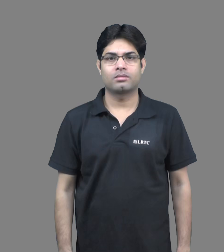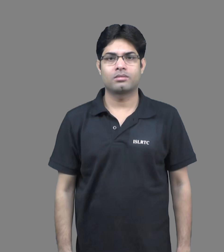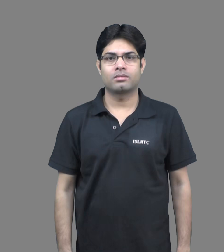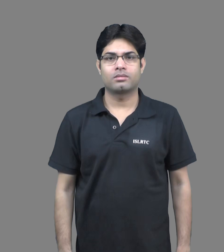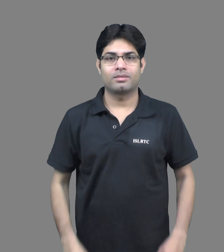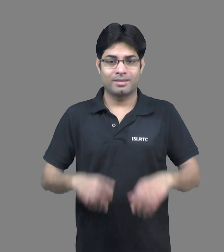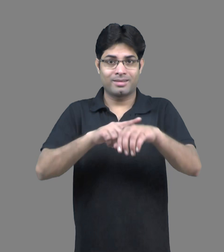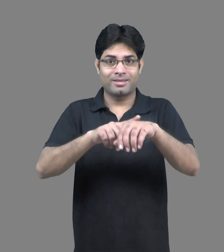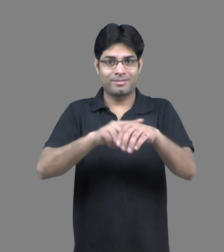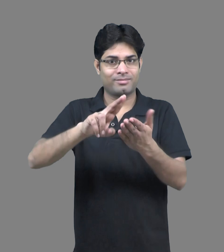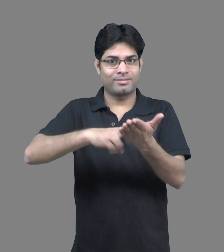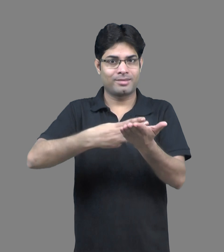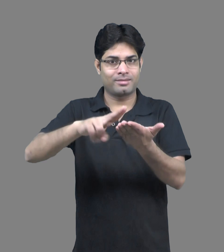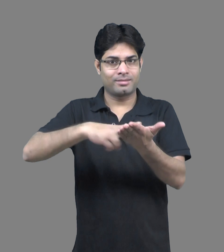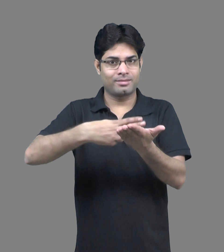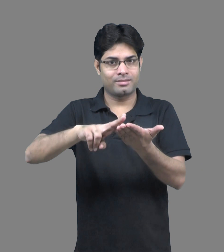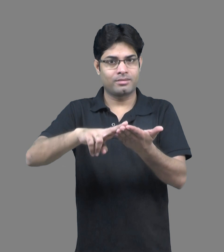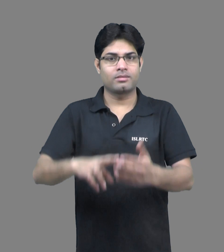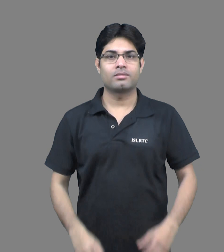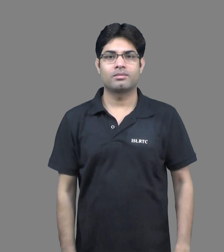Peanut Butter